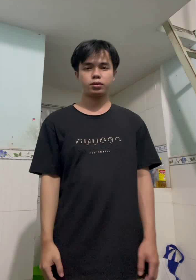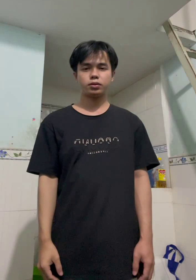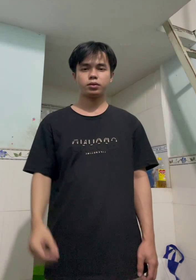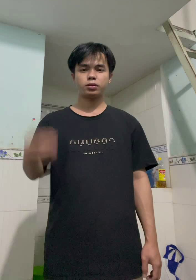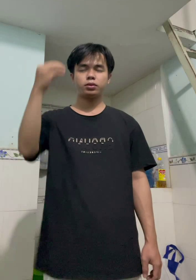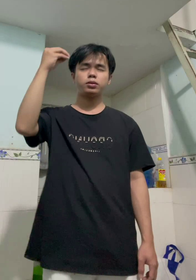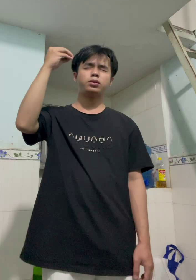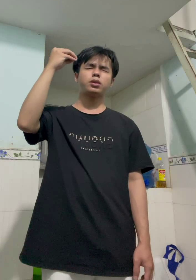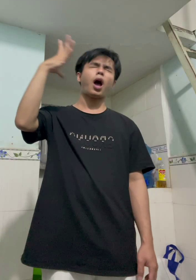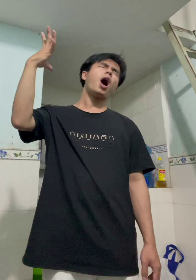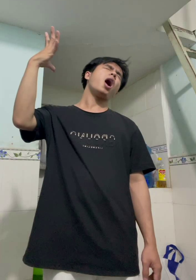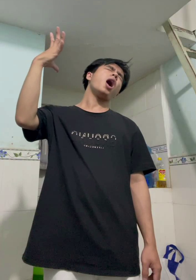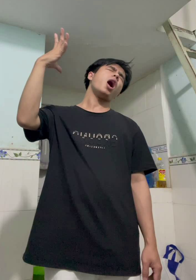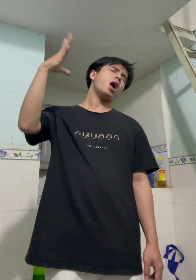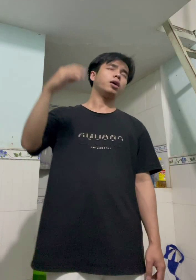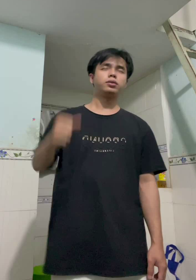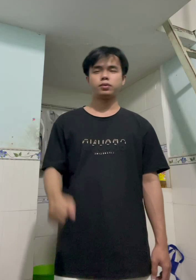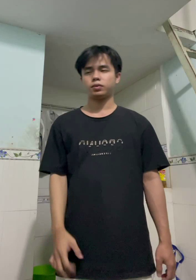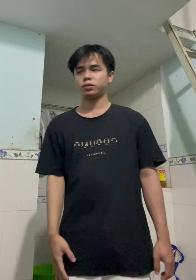troi nang